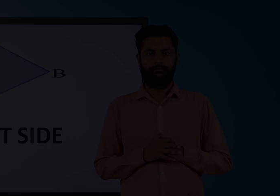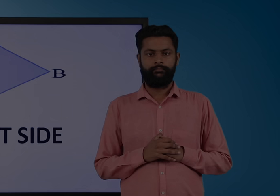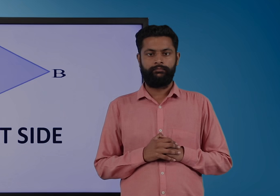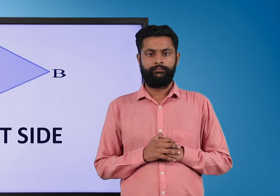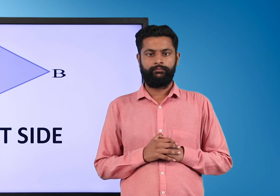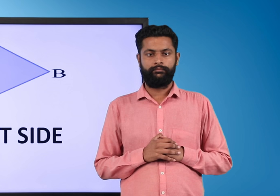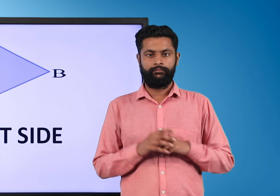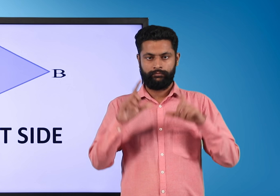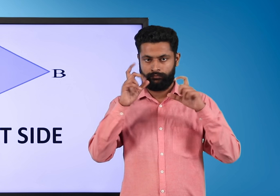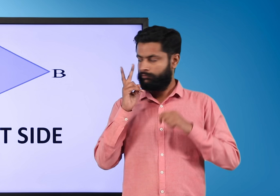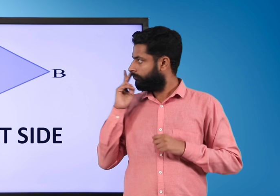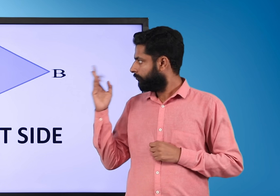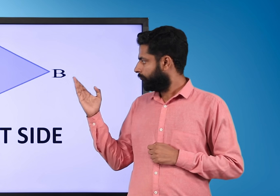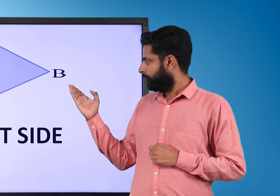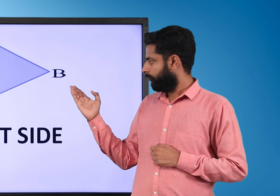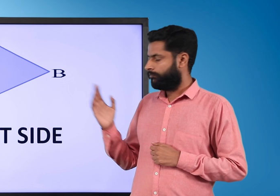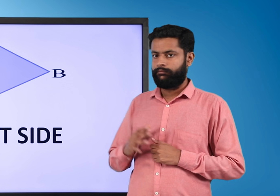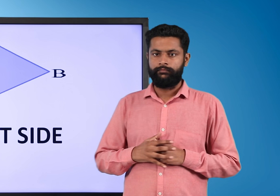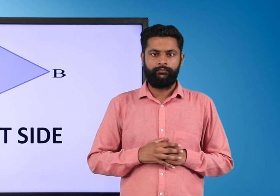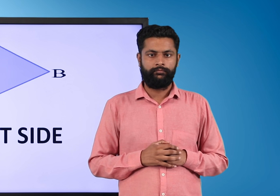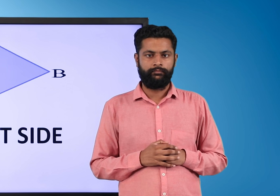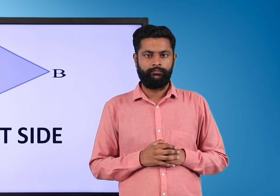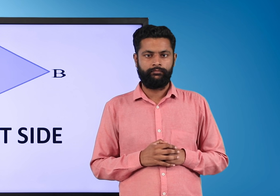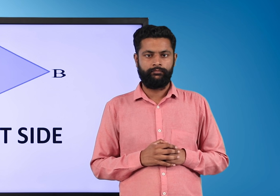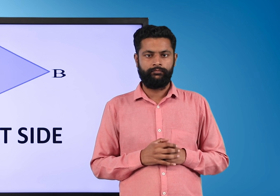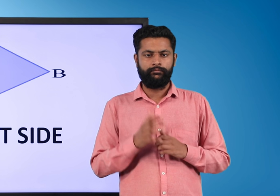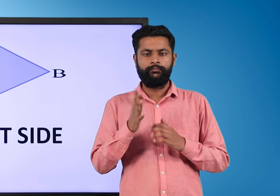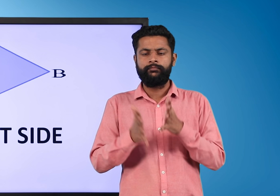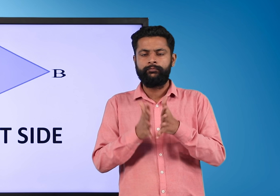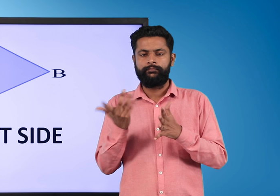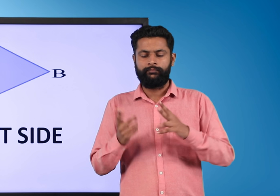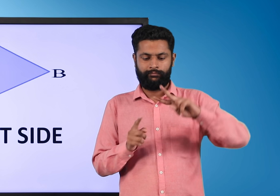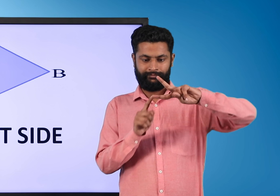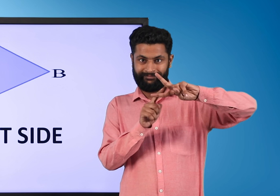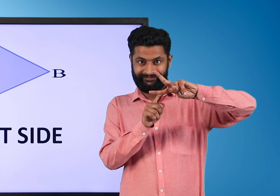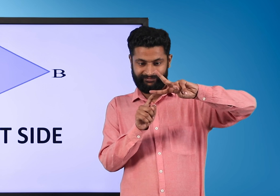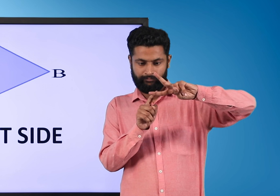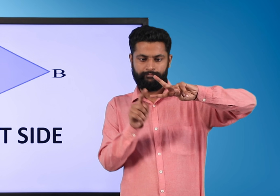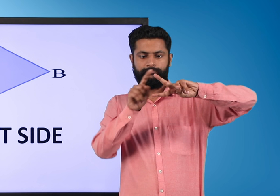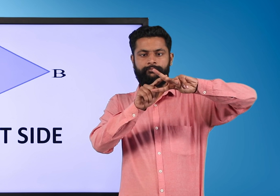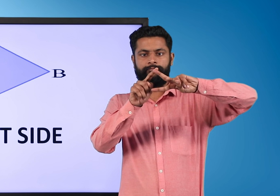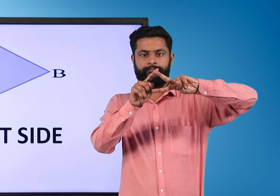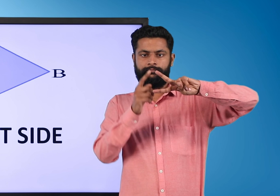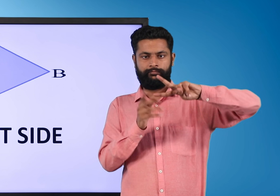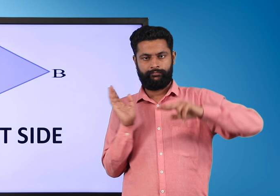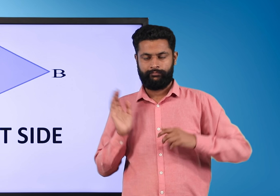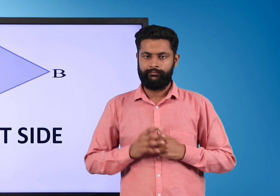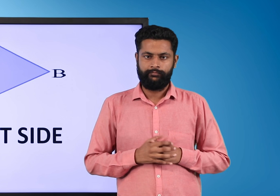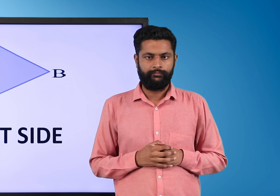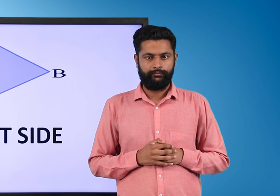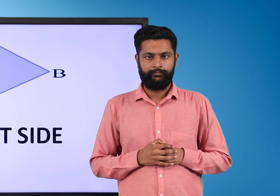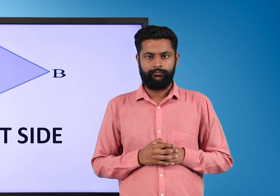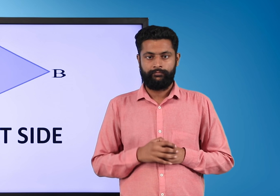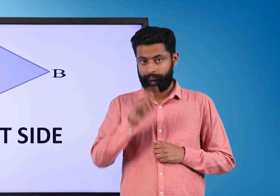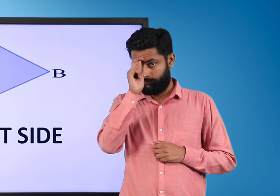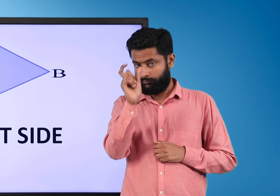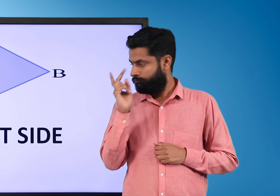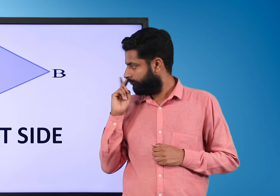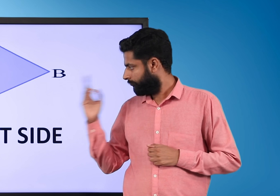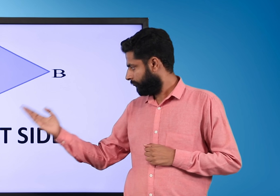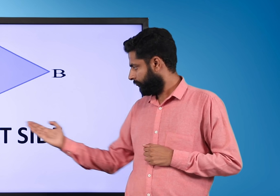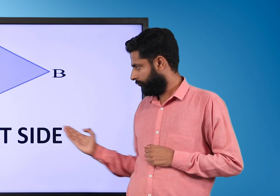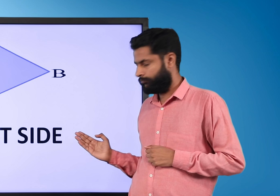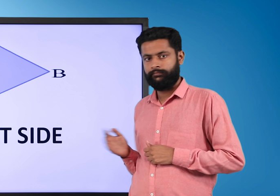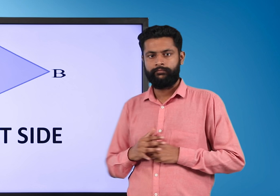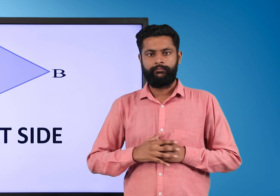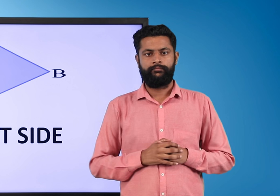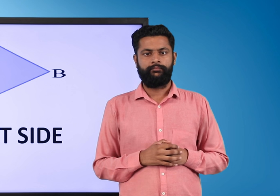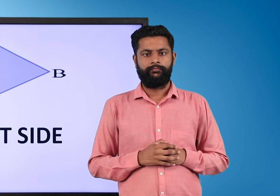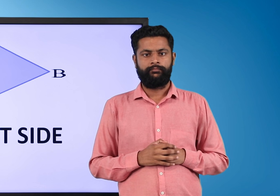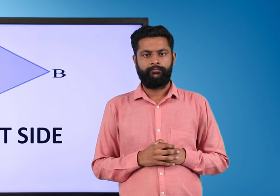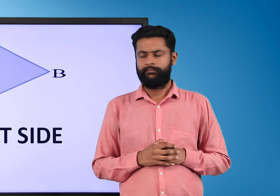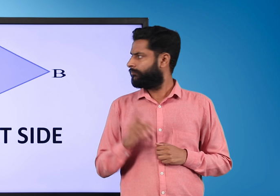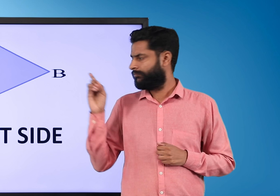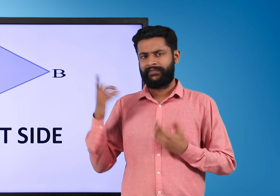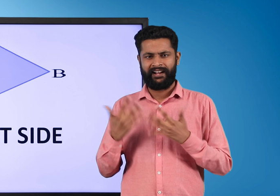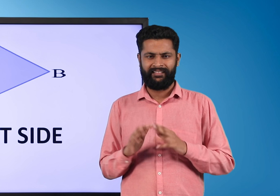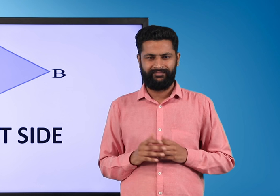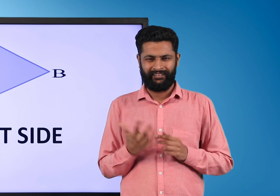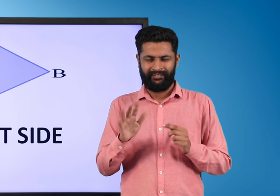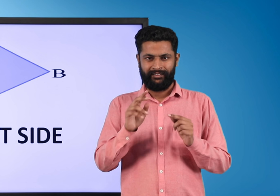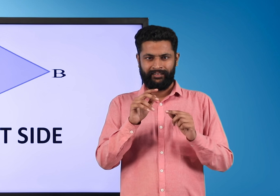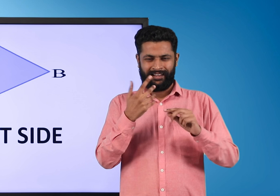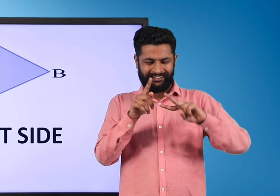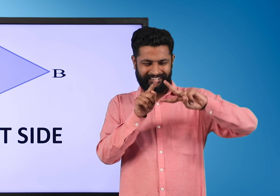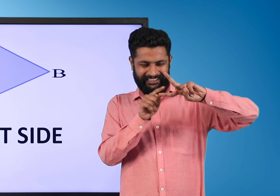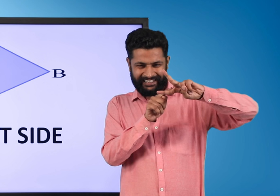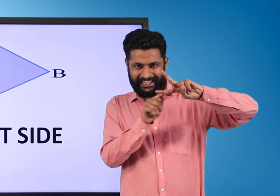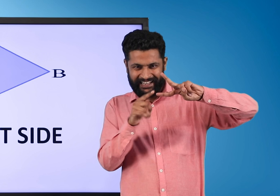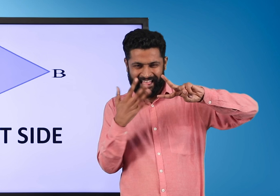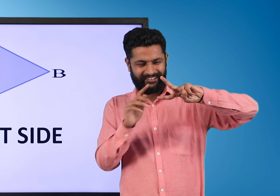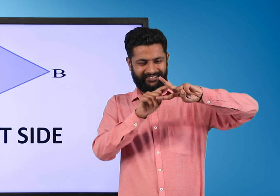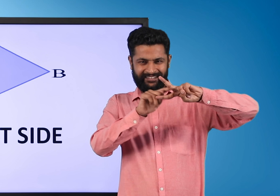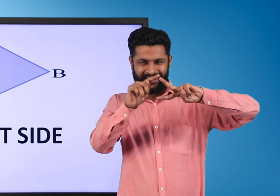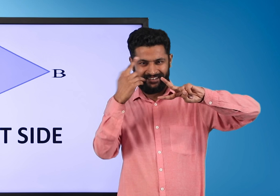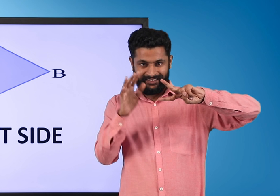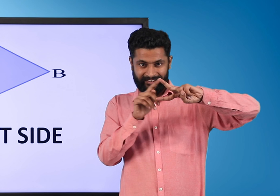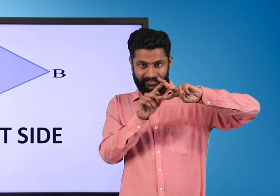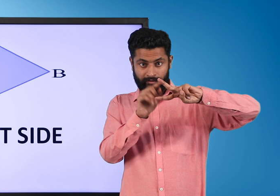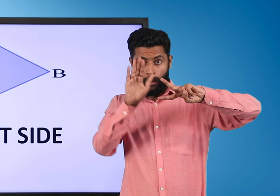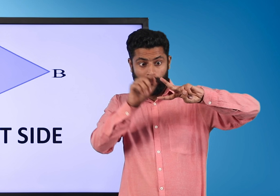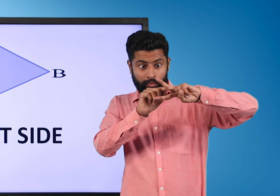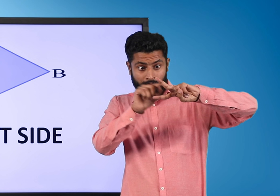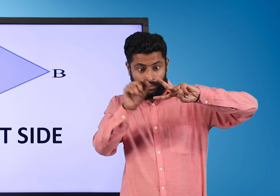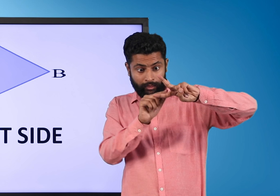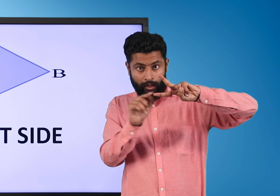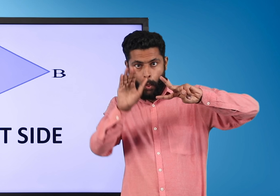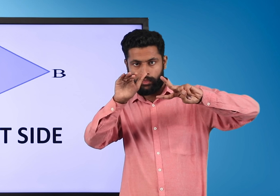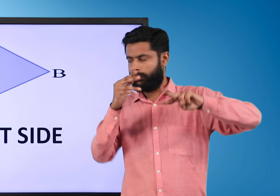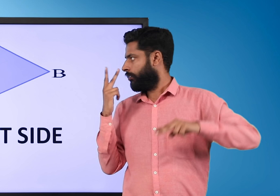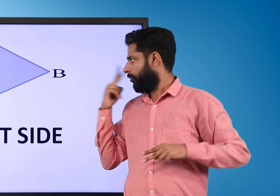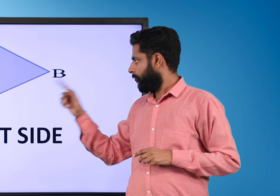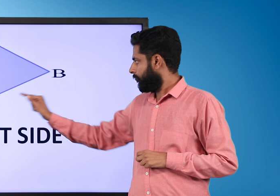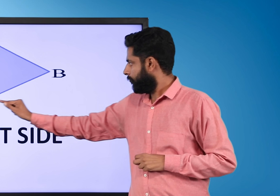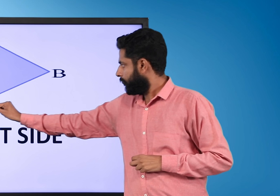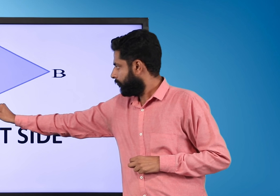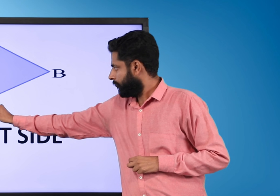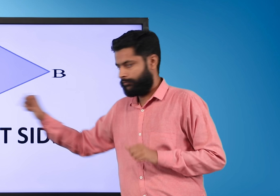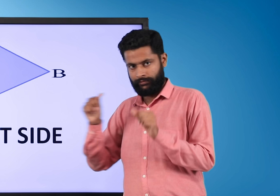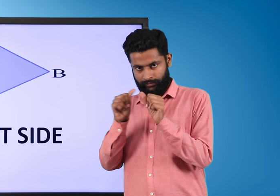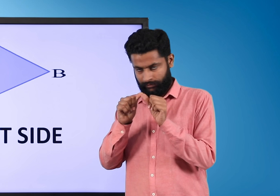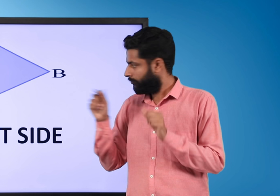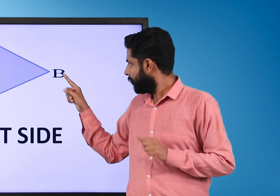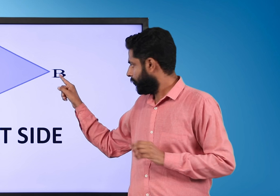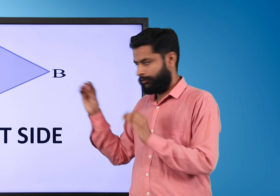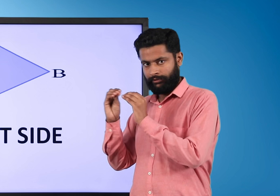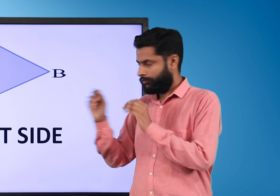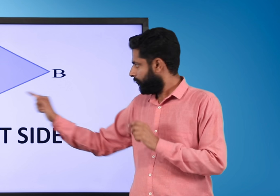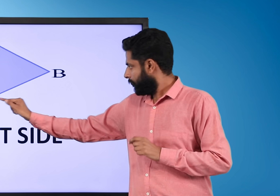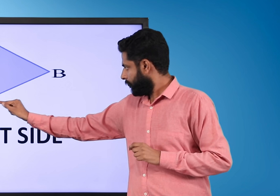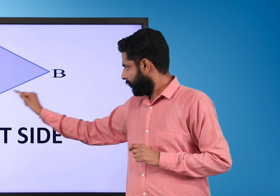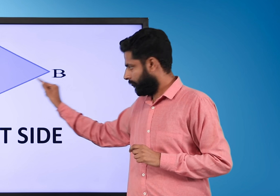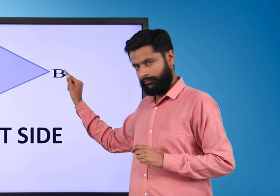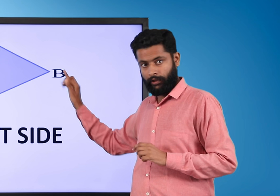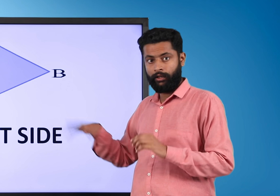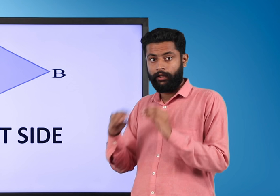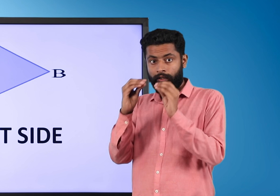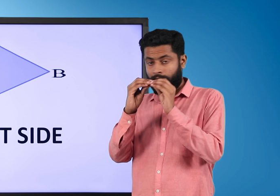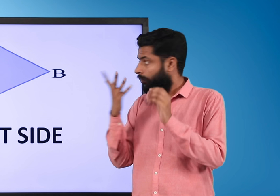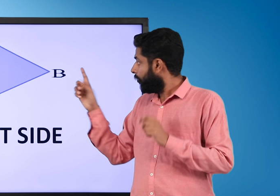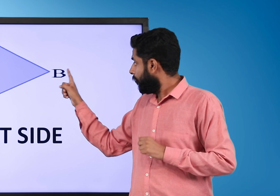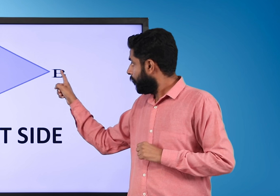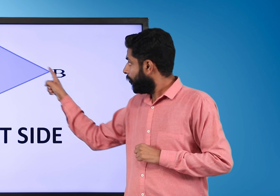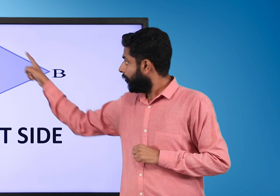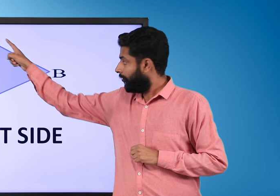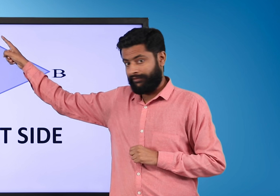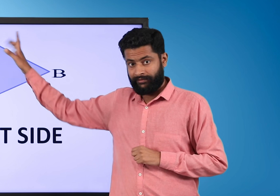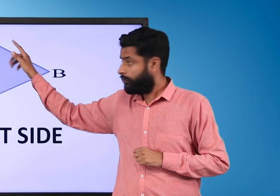Adjacent side This sign refers to adjacent sides Any two sides of a polygon with a common end point are adjacent sides For example, in a quadrilateral ABCD AB and BC are adjacent sides